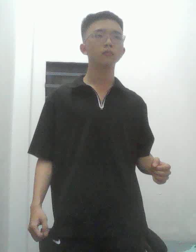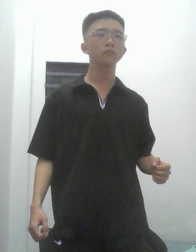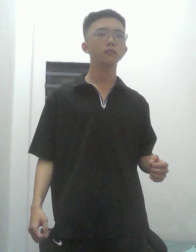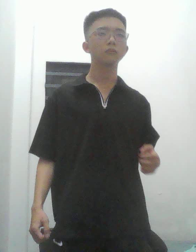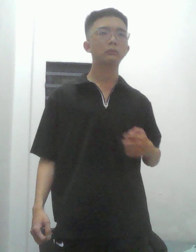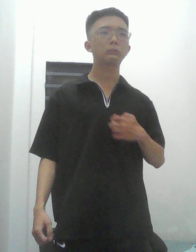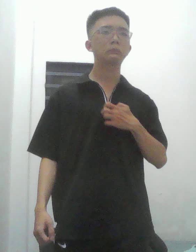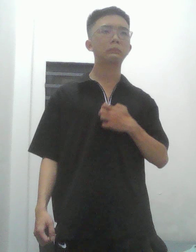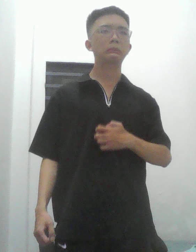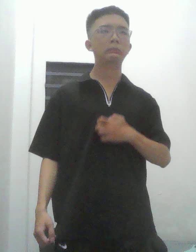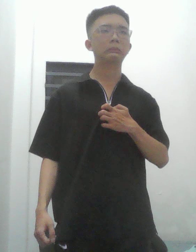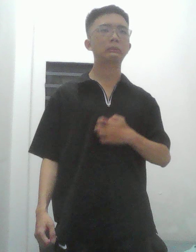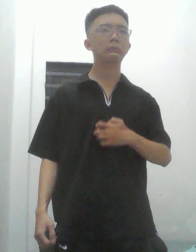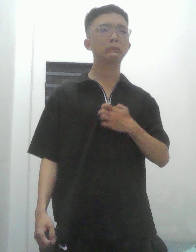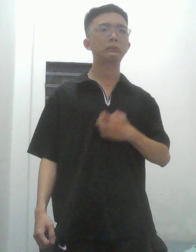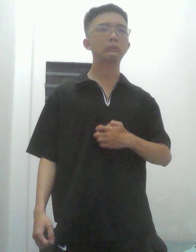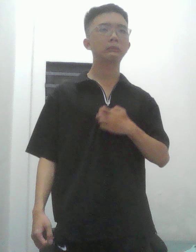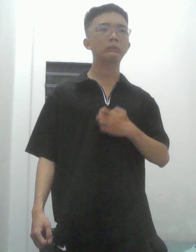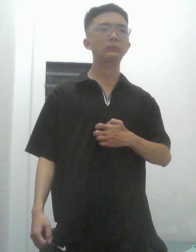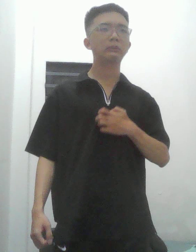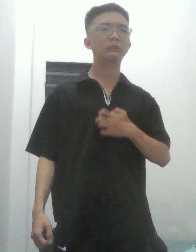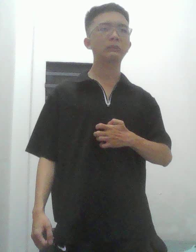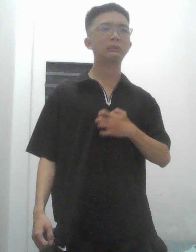ghen